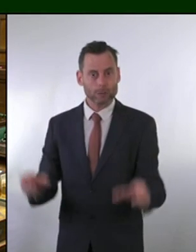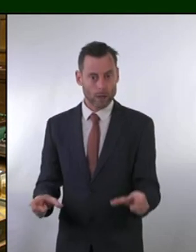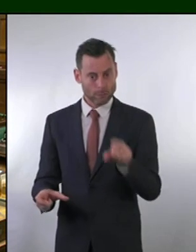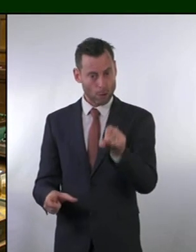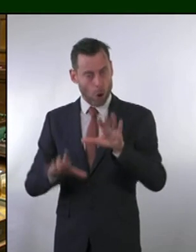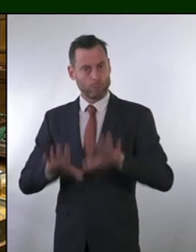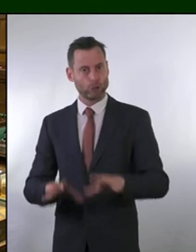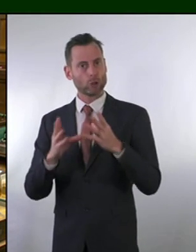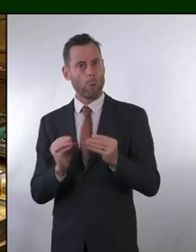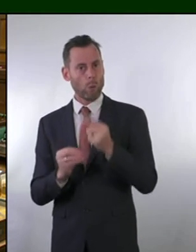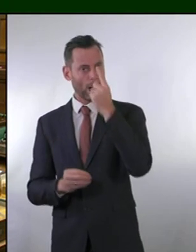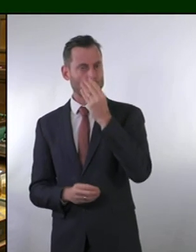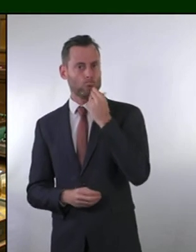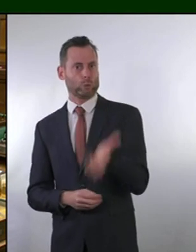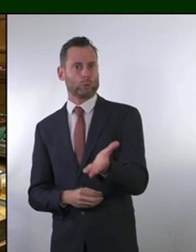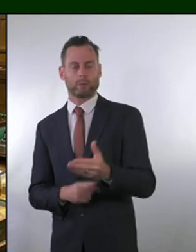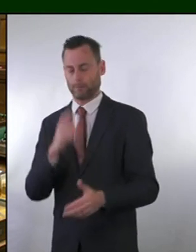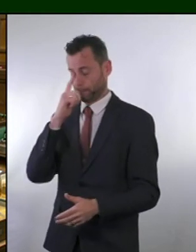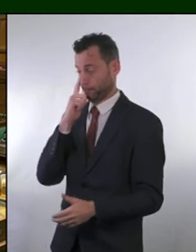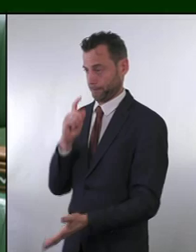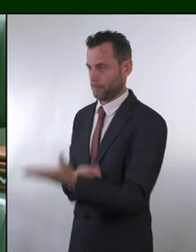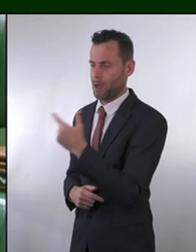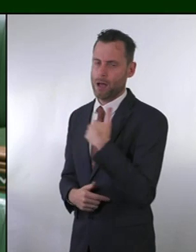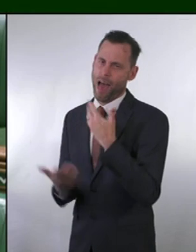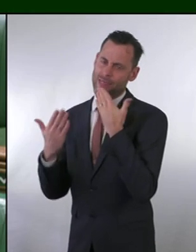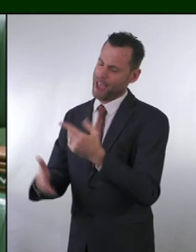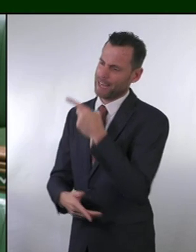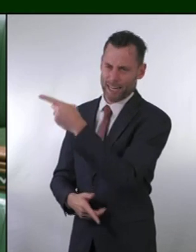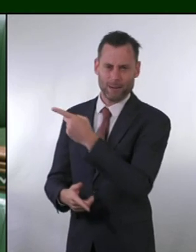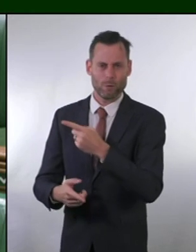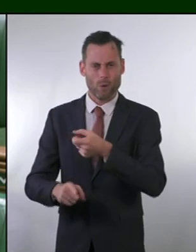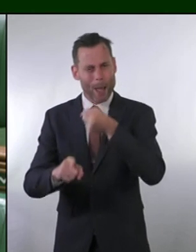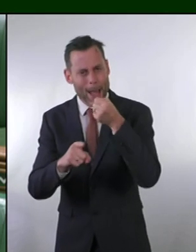I thank my hon. Friend for what he does to campaign for wool.